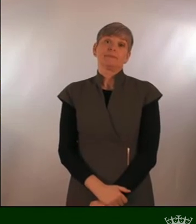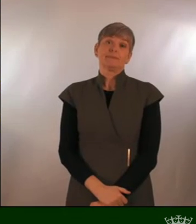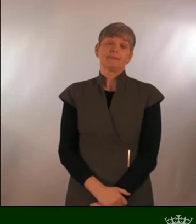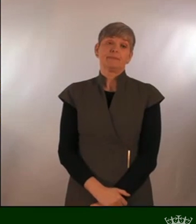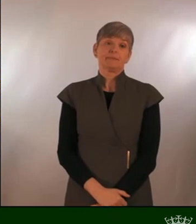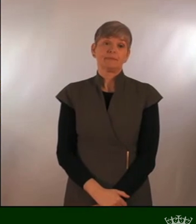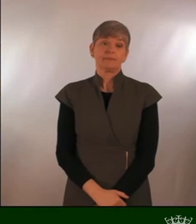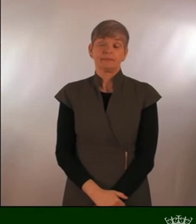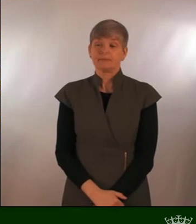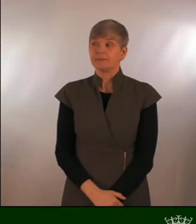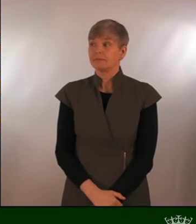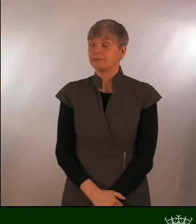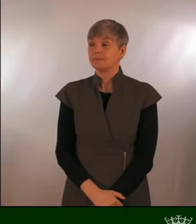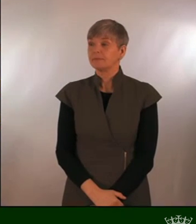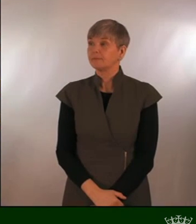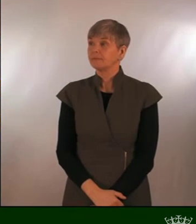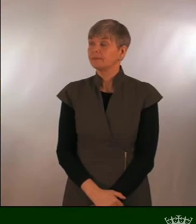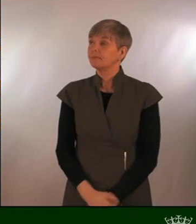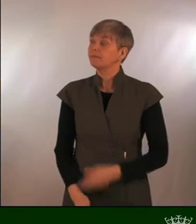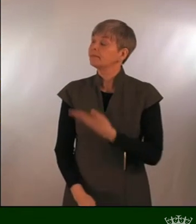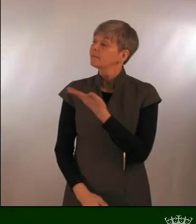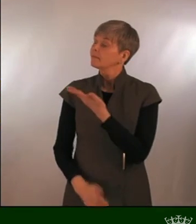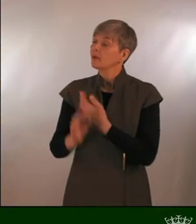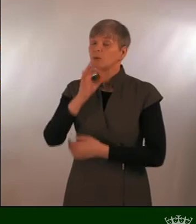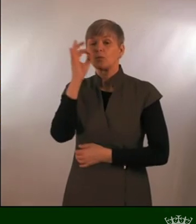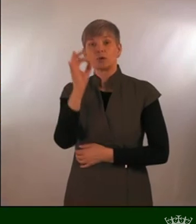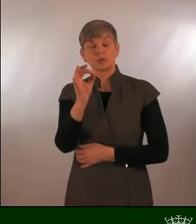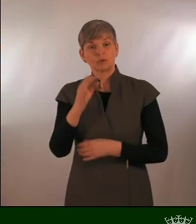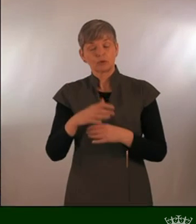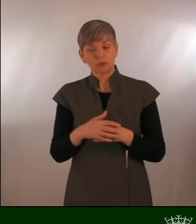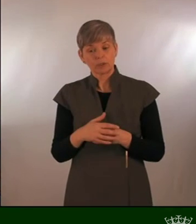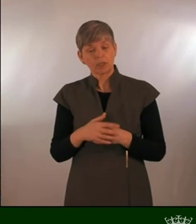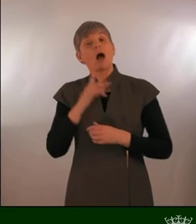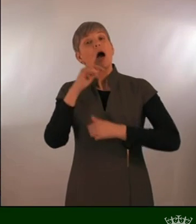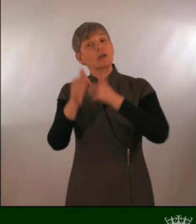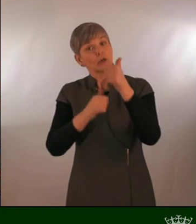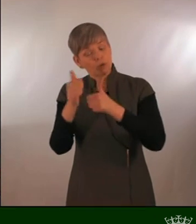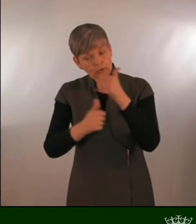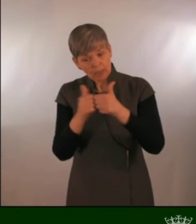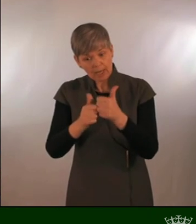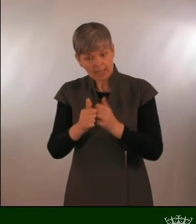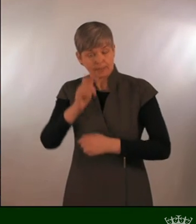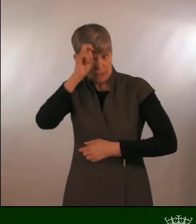I congratulate my right honourable Friend on the news that he and Carrie are expecting their first child.